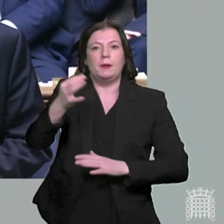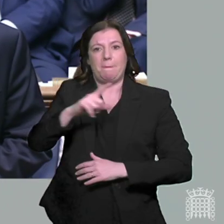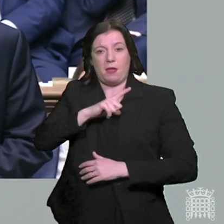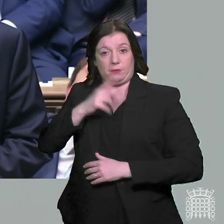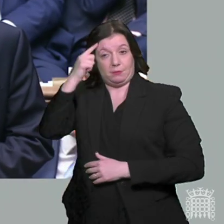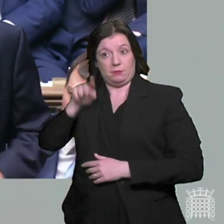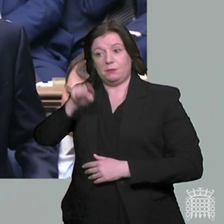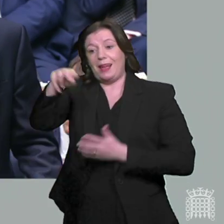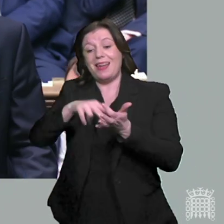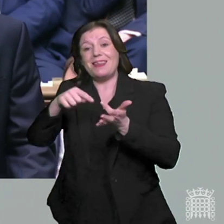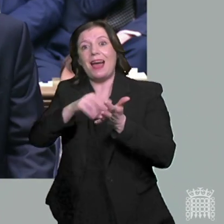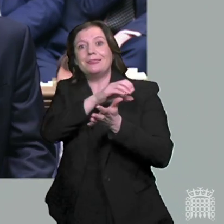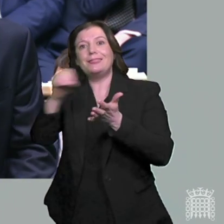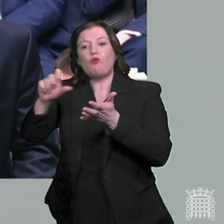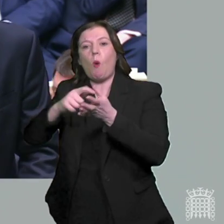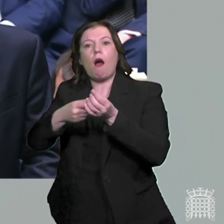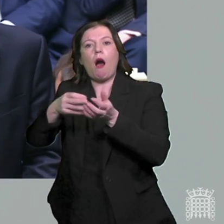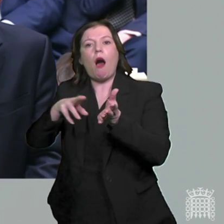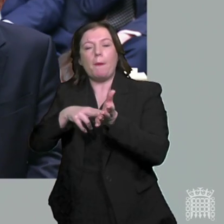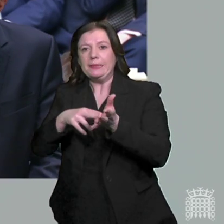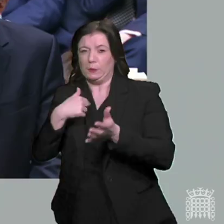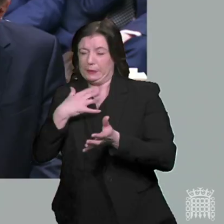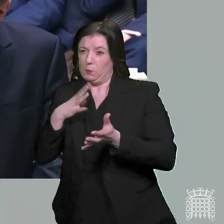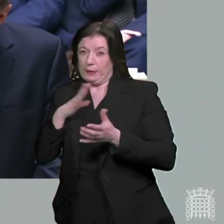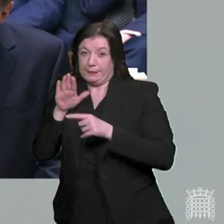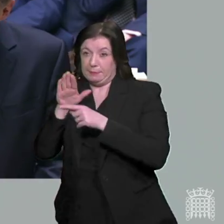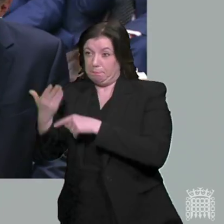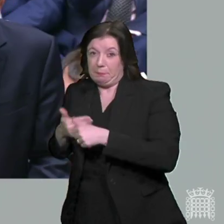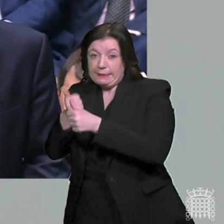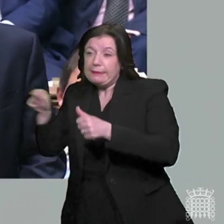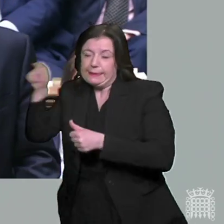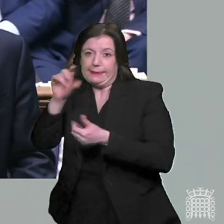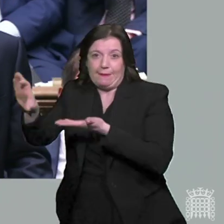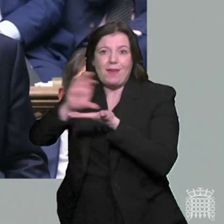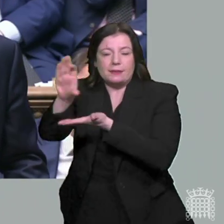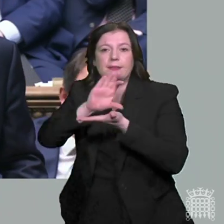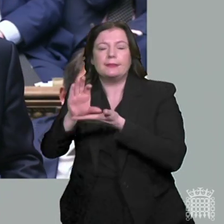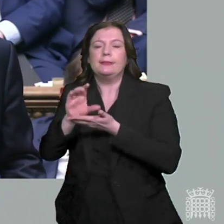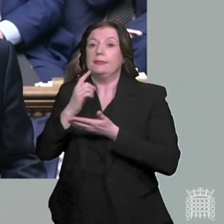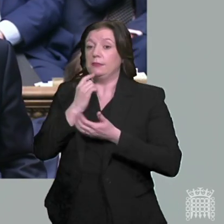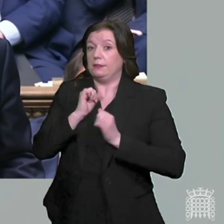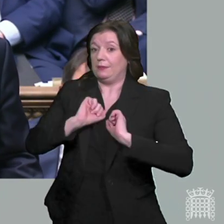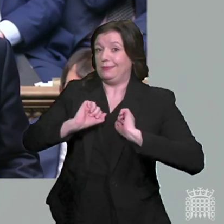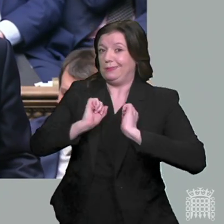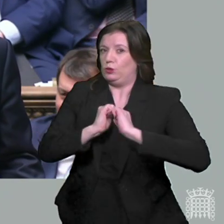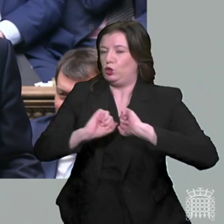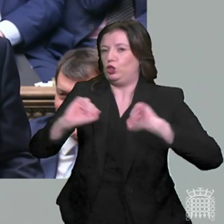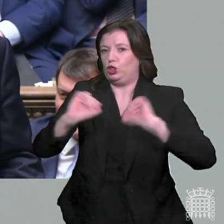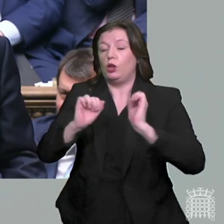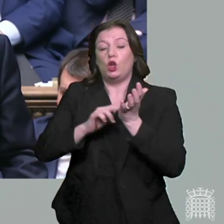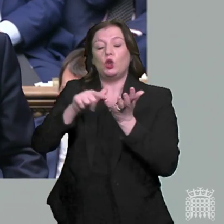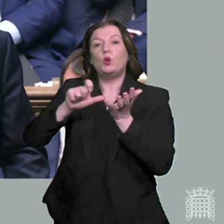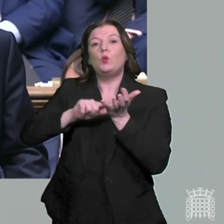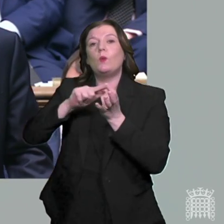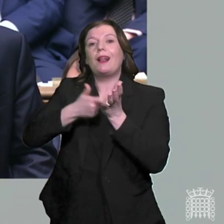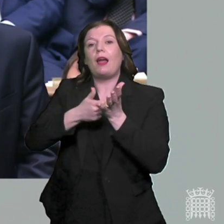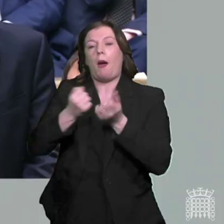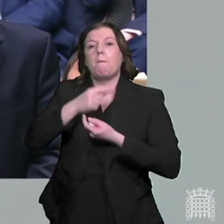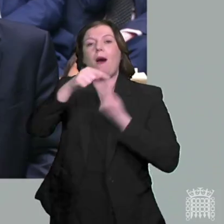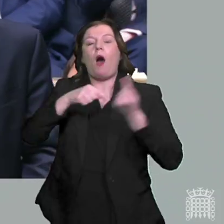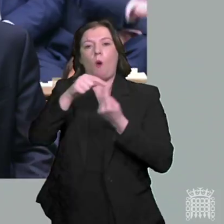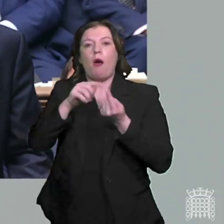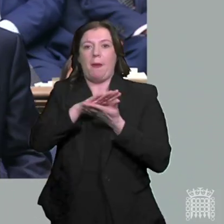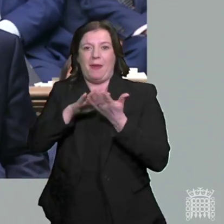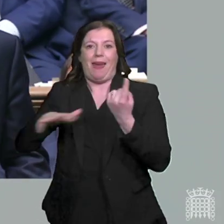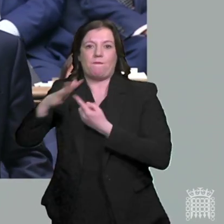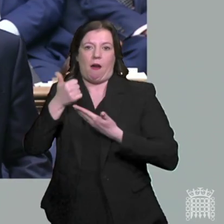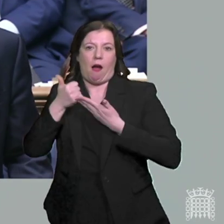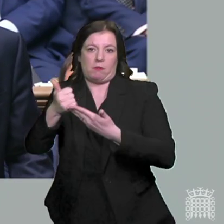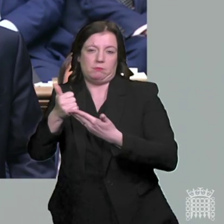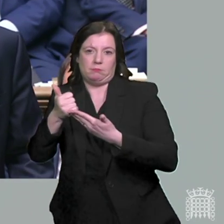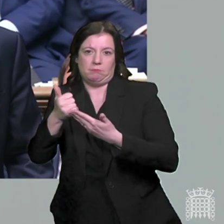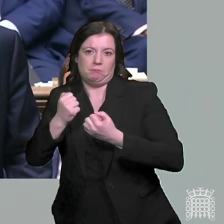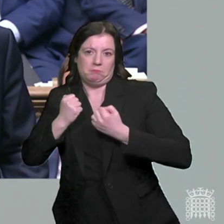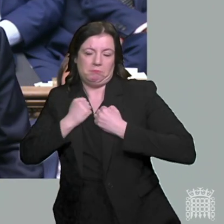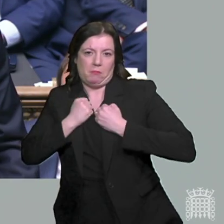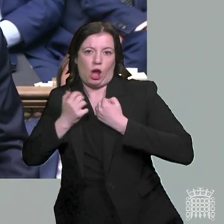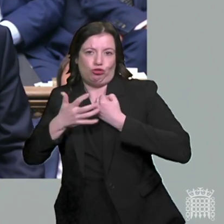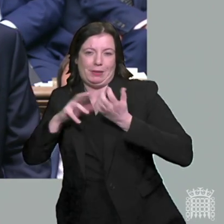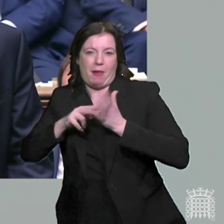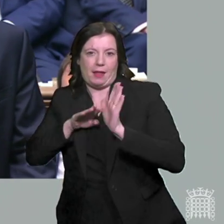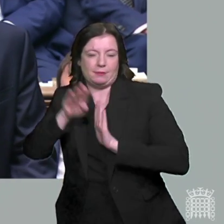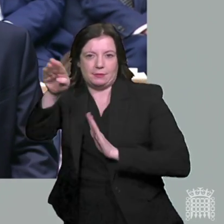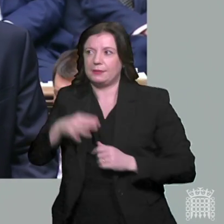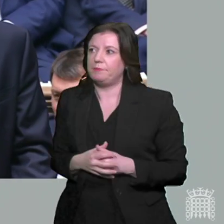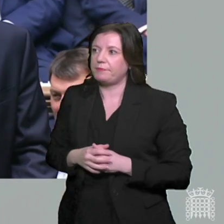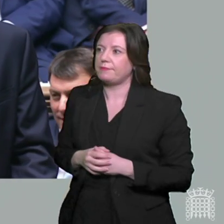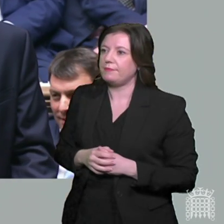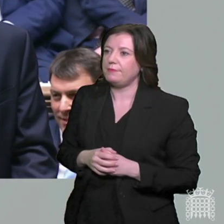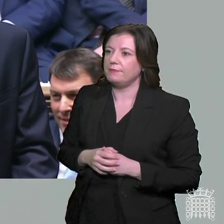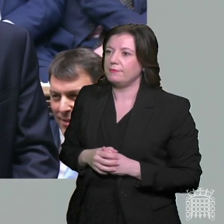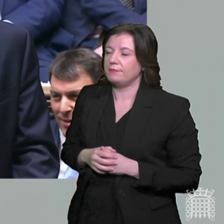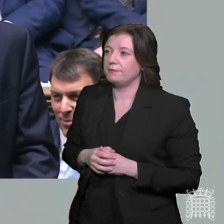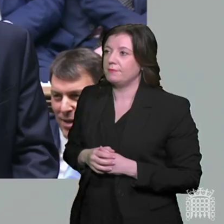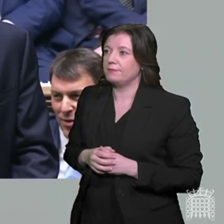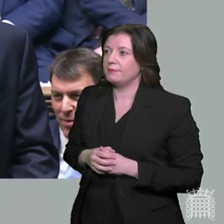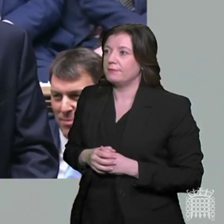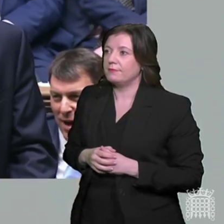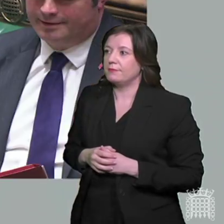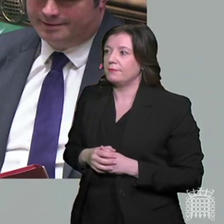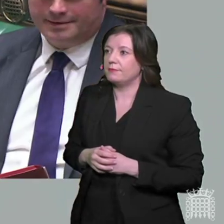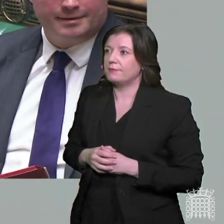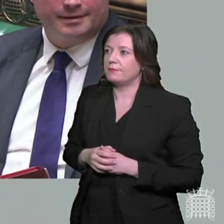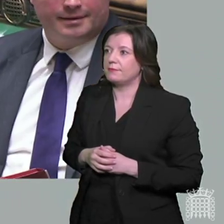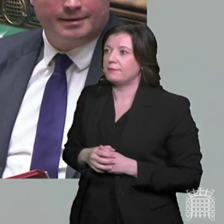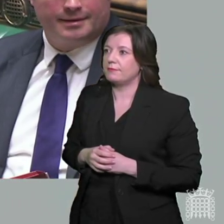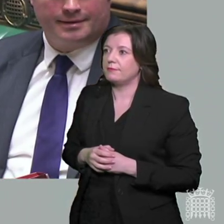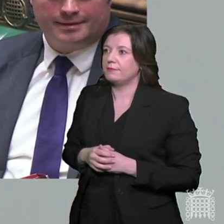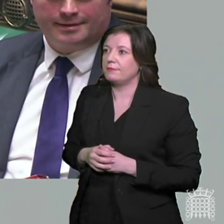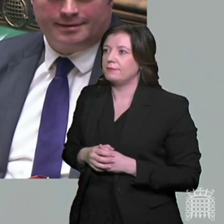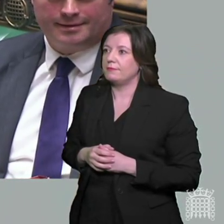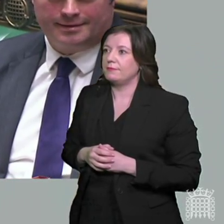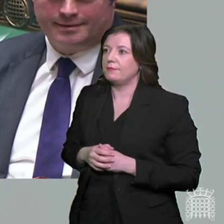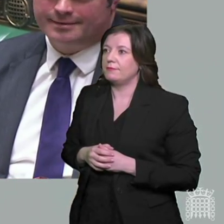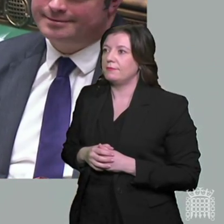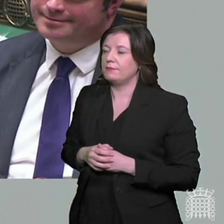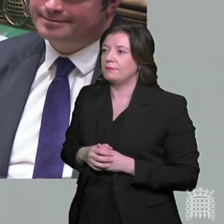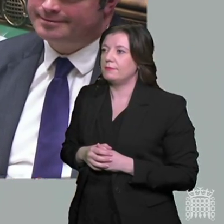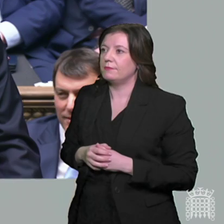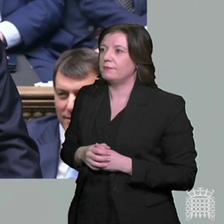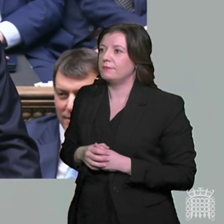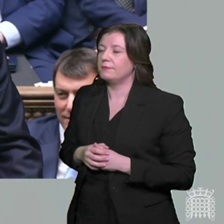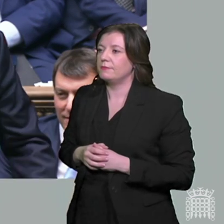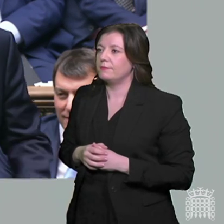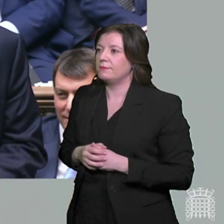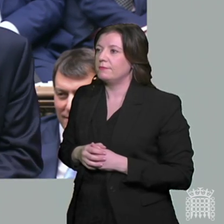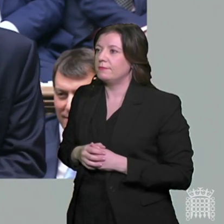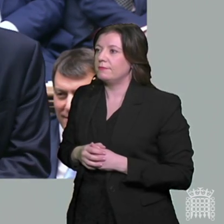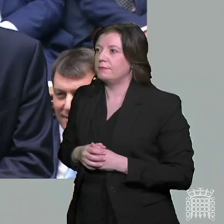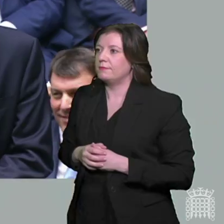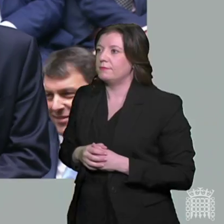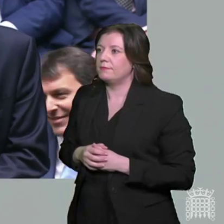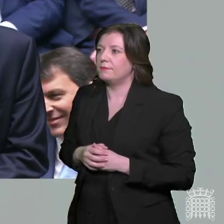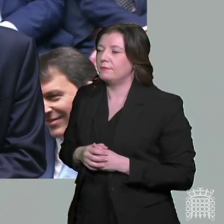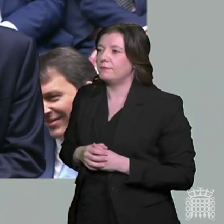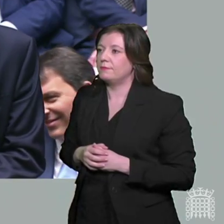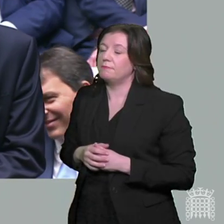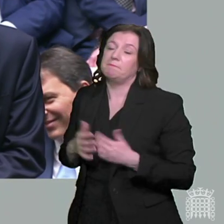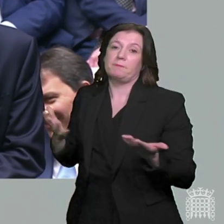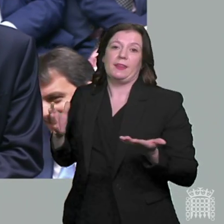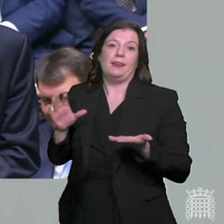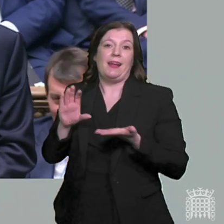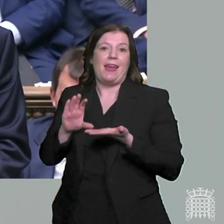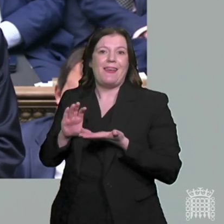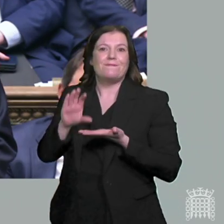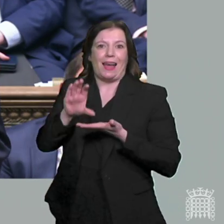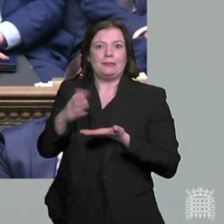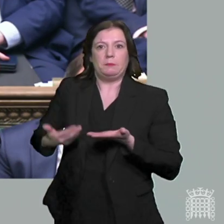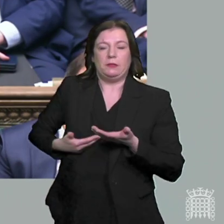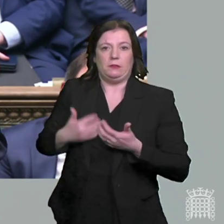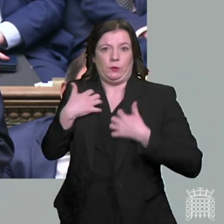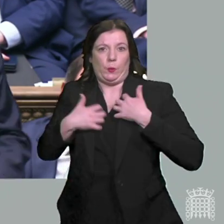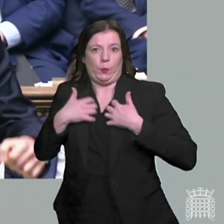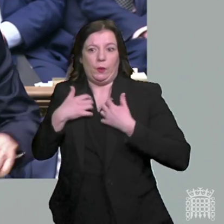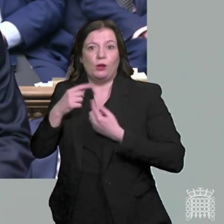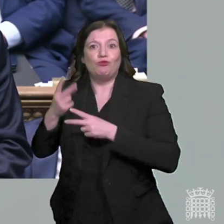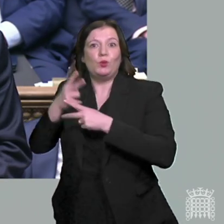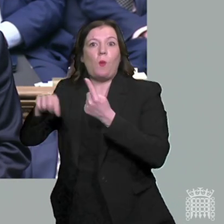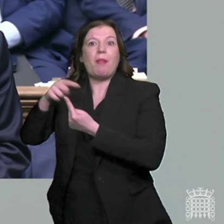To encourage private sector investment into our nuclear programme, I today confirm that, subject to consultation, nuclear power will be classed as environmentally sustainable in our green taxonomy, giving it access to the same investment incentives as renewable energy.